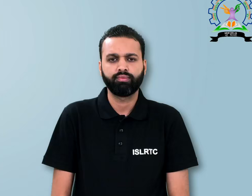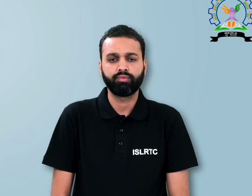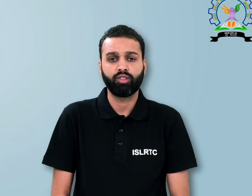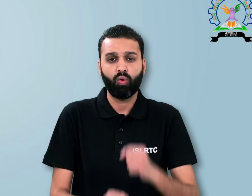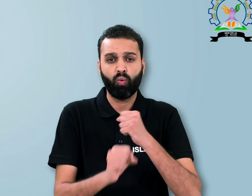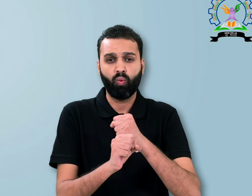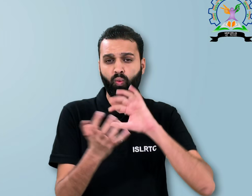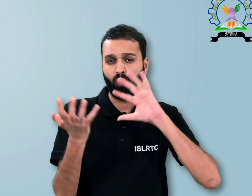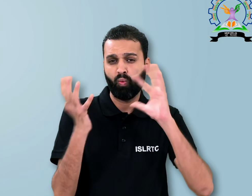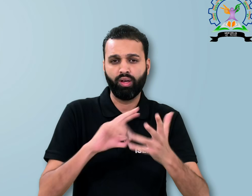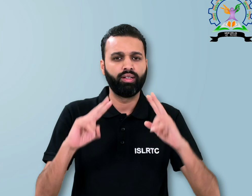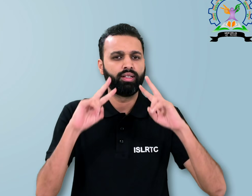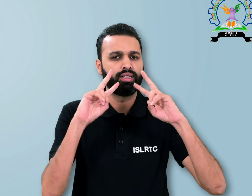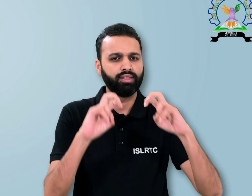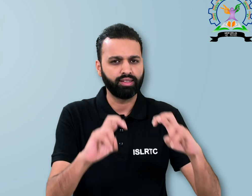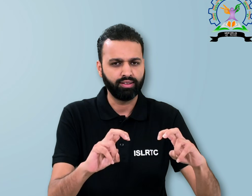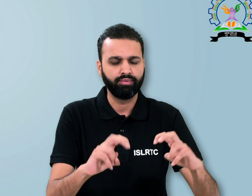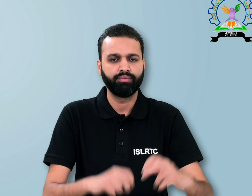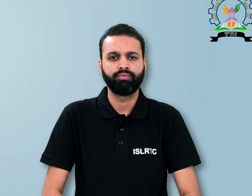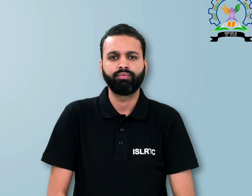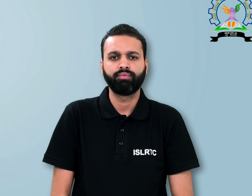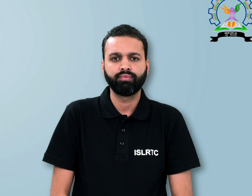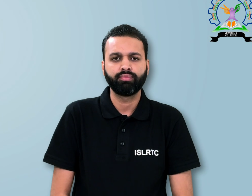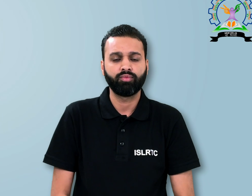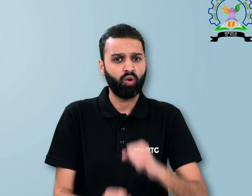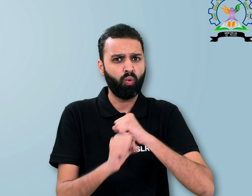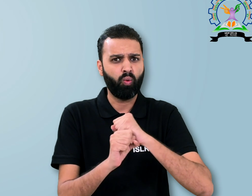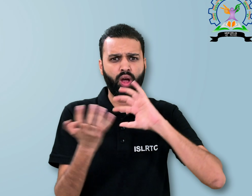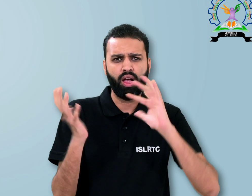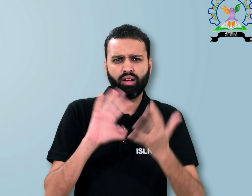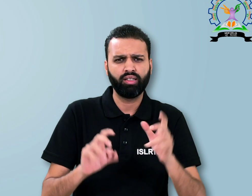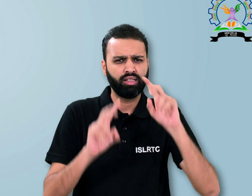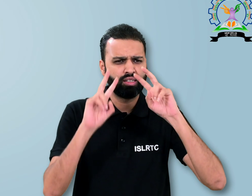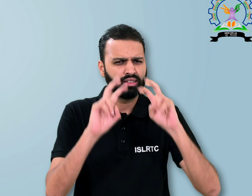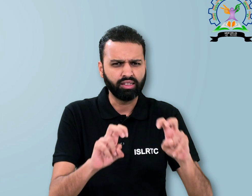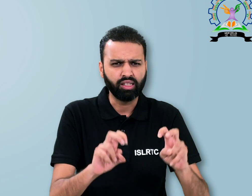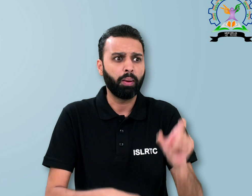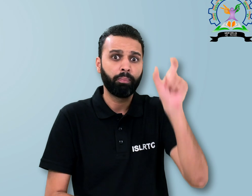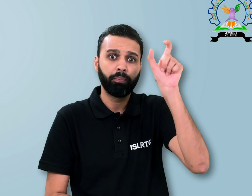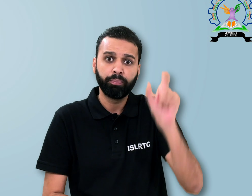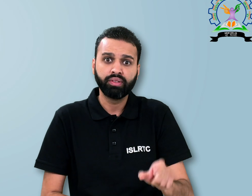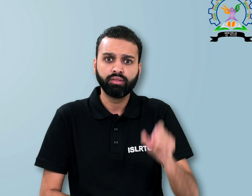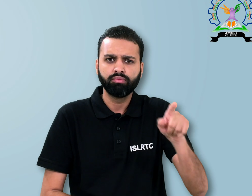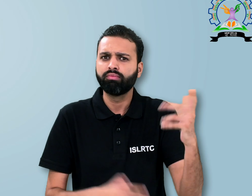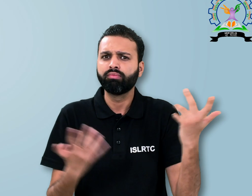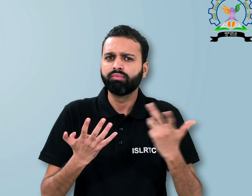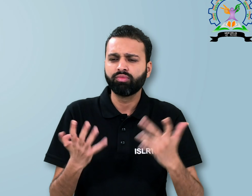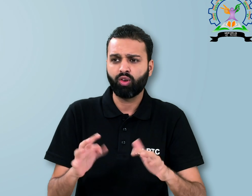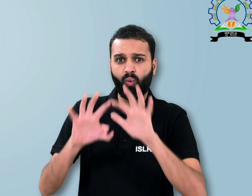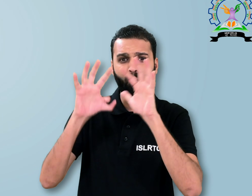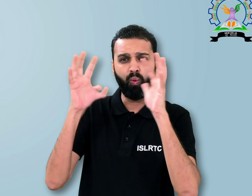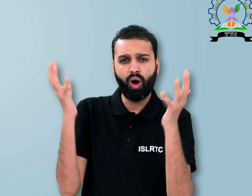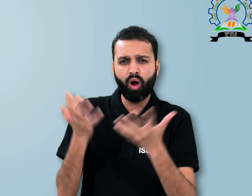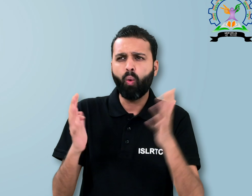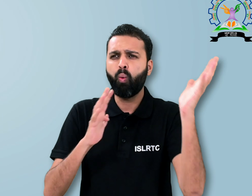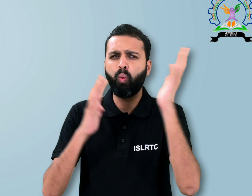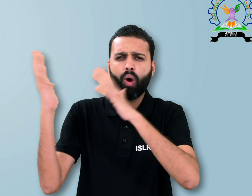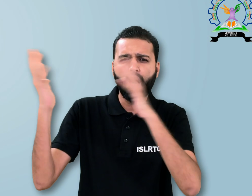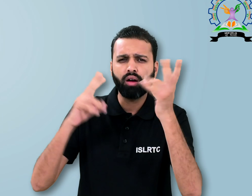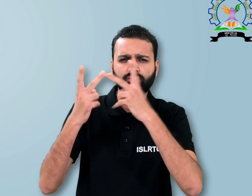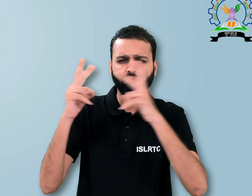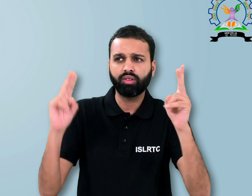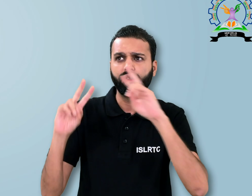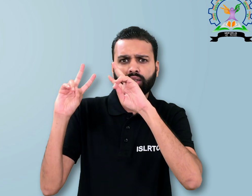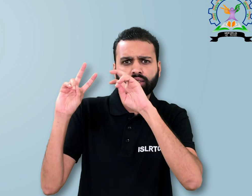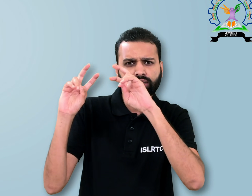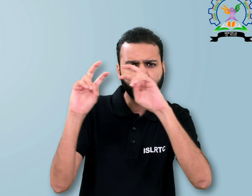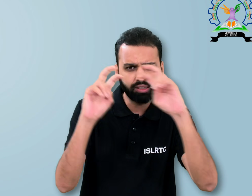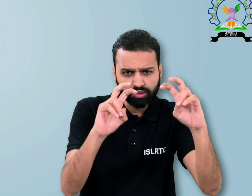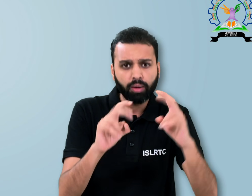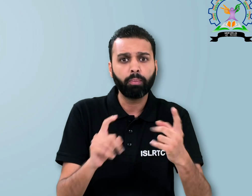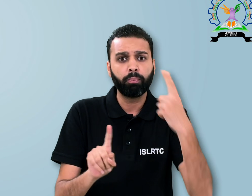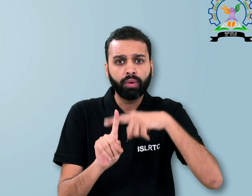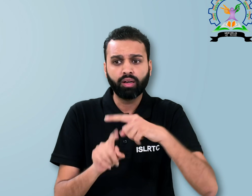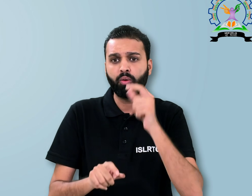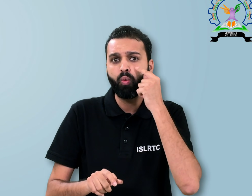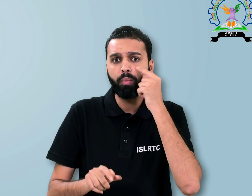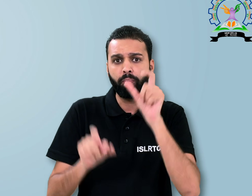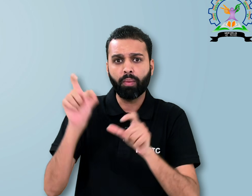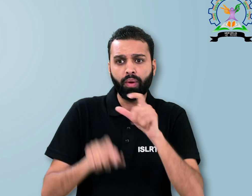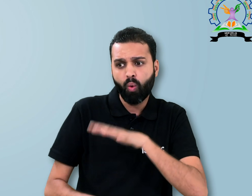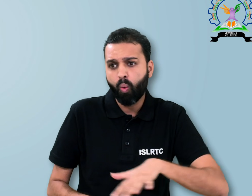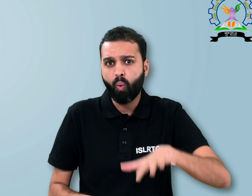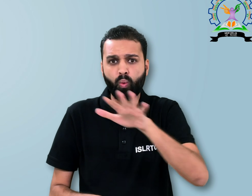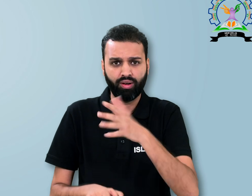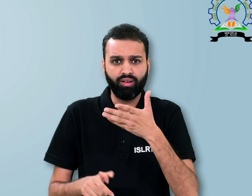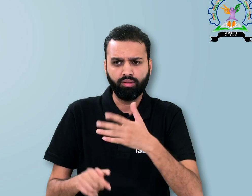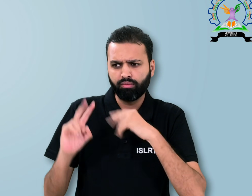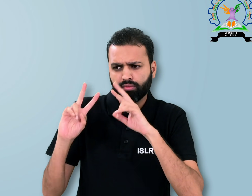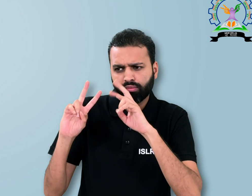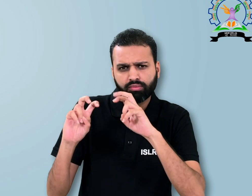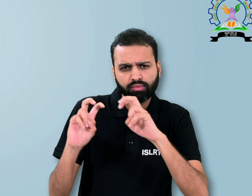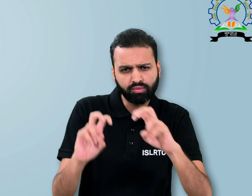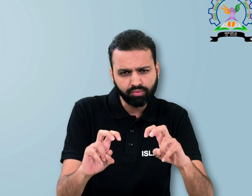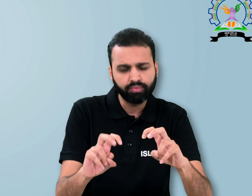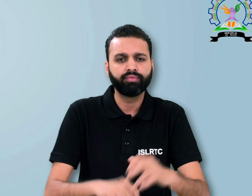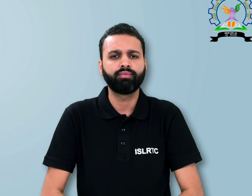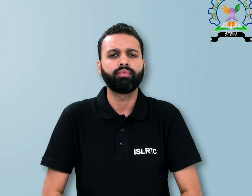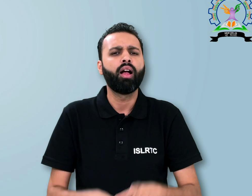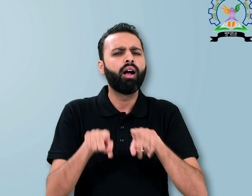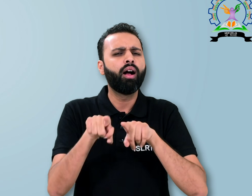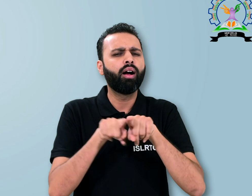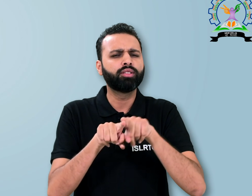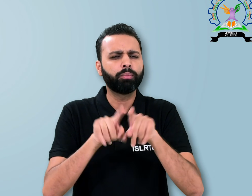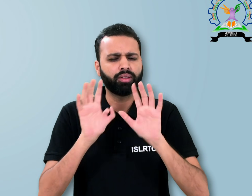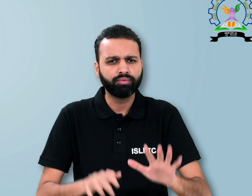Geographer A person who specializes in geography and studies the physical features of the earth and its atmosphere, and of human activity as it affects and is affected by these.